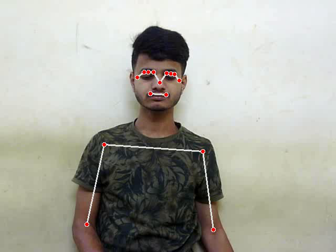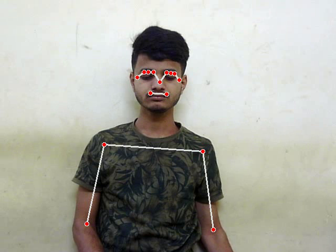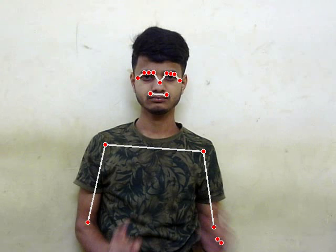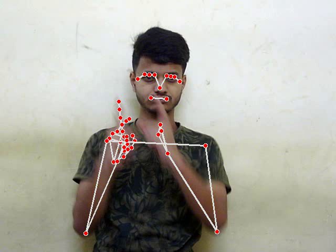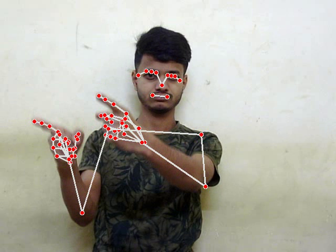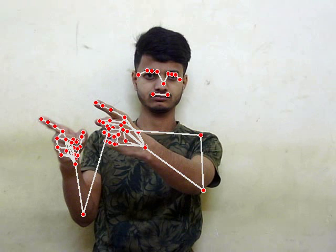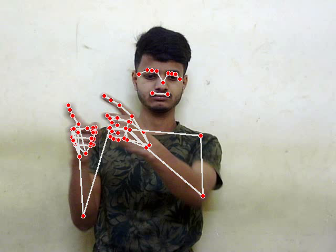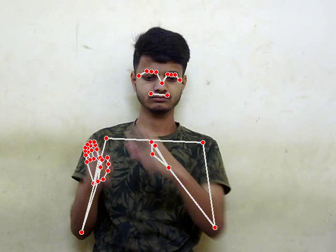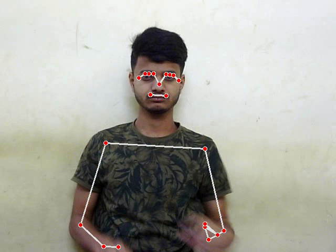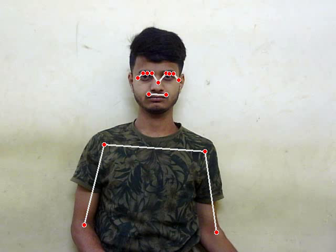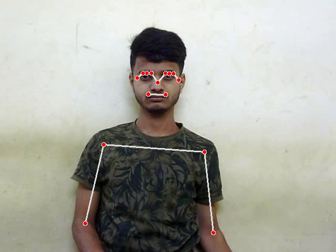go